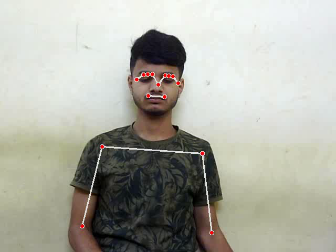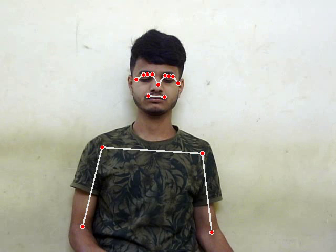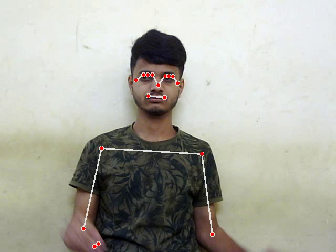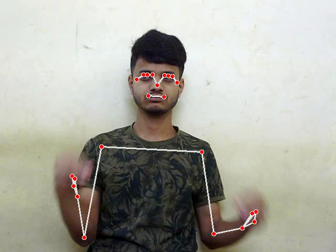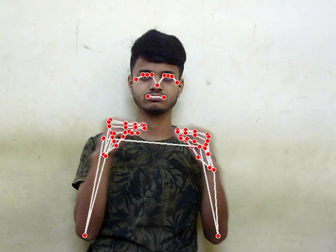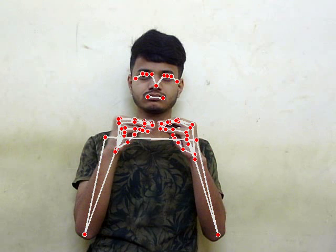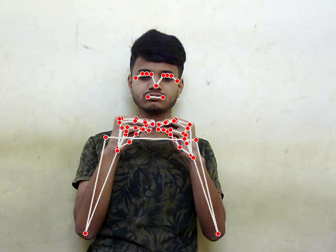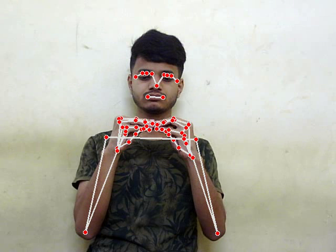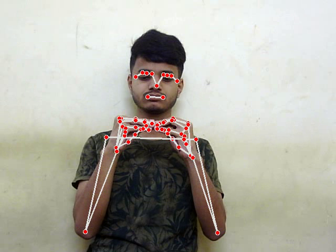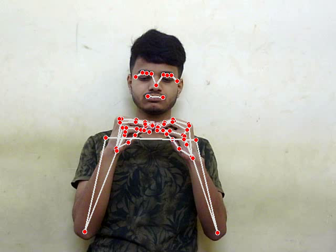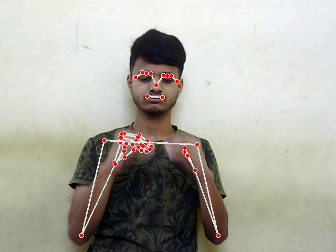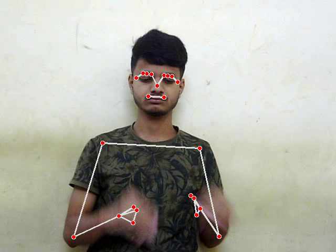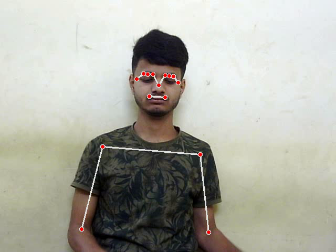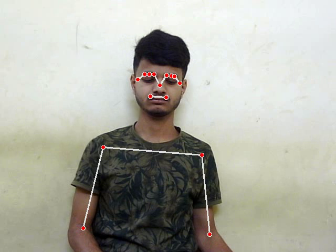more